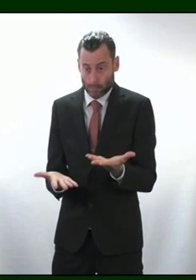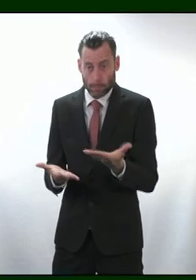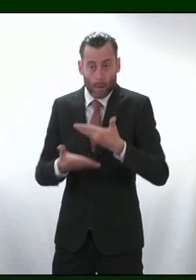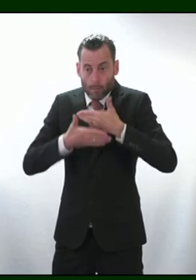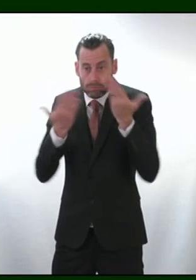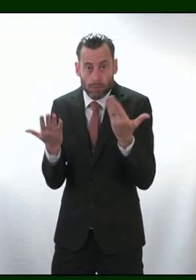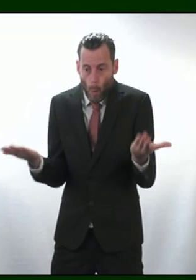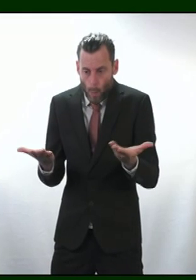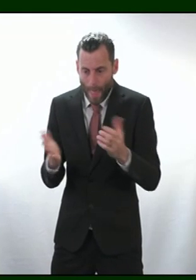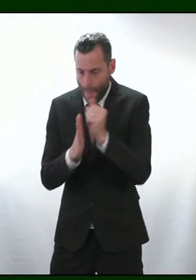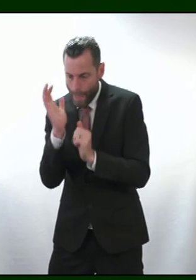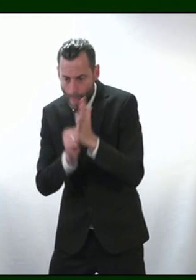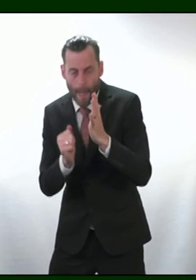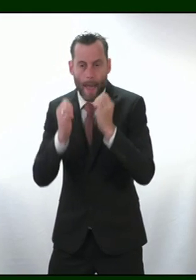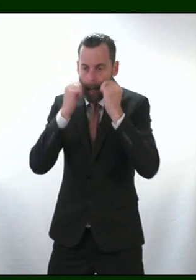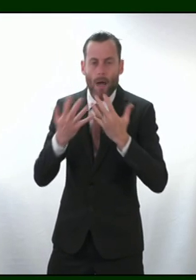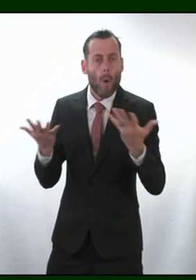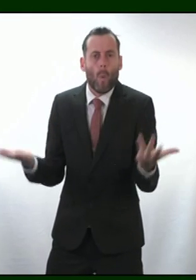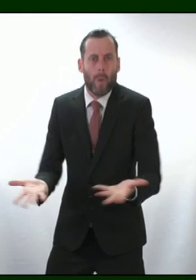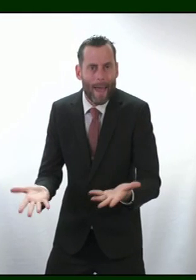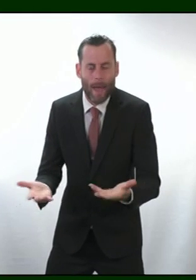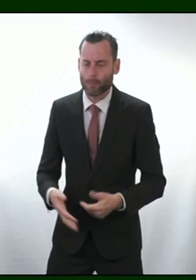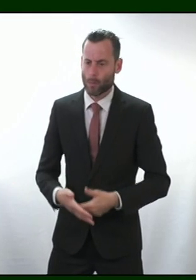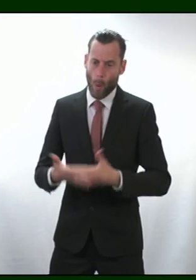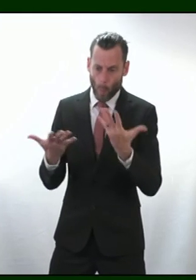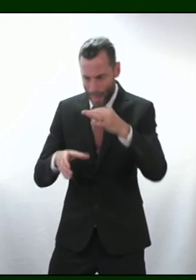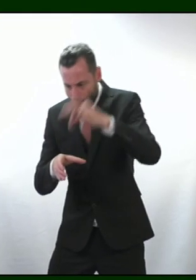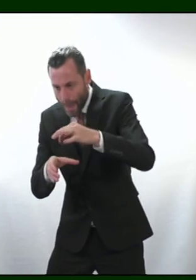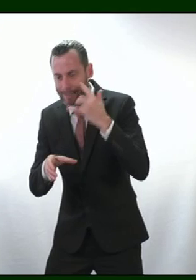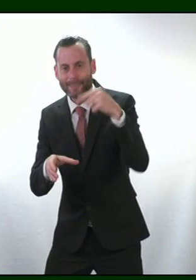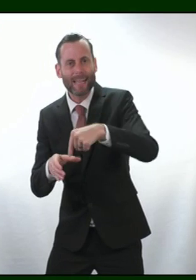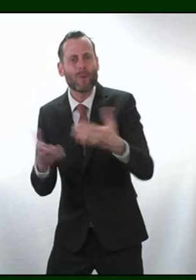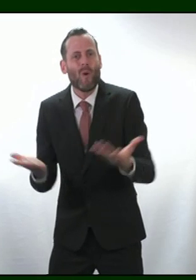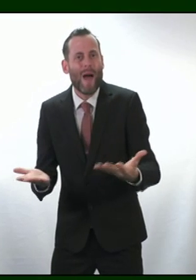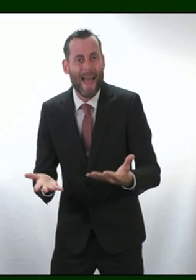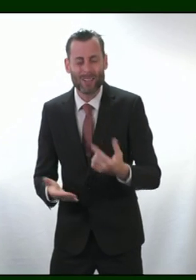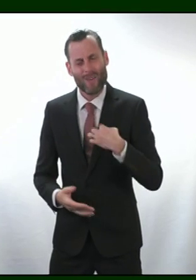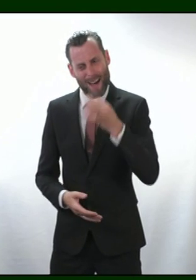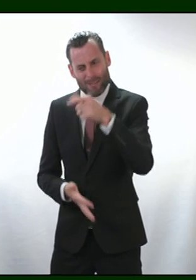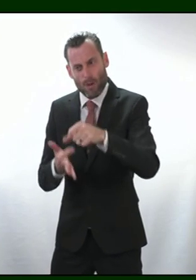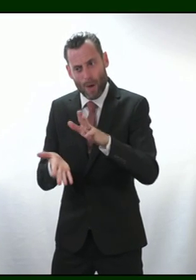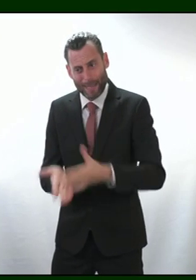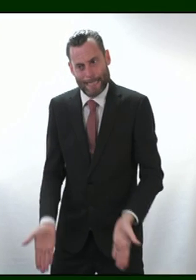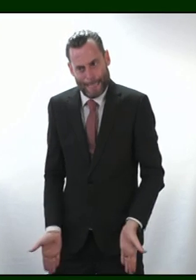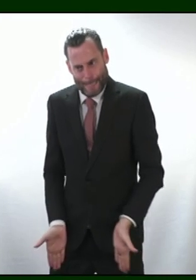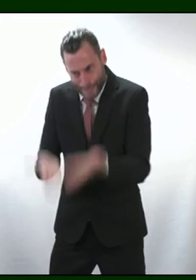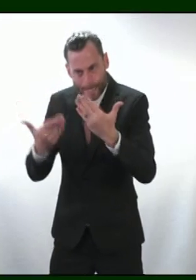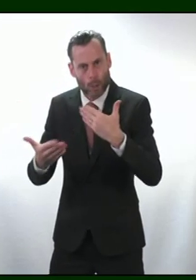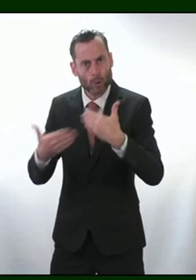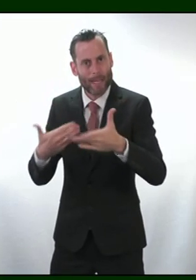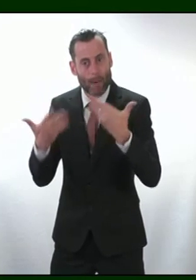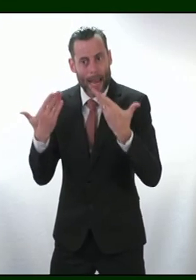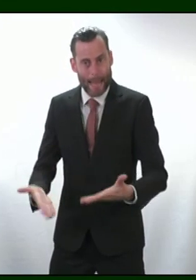They are still not getting the testing they need. I urge the Prime Minister to get on top of this problem now before the winter crisis hits.